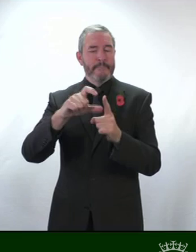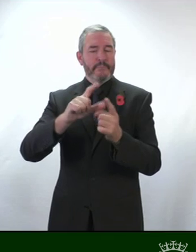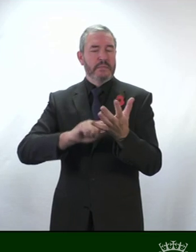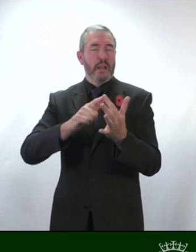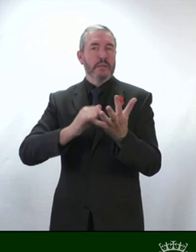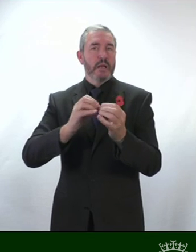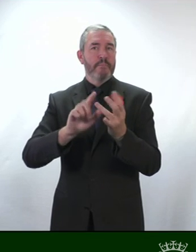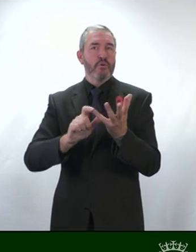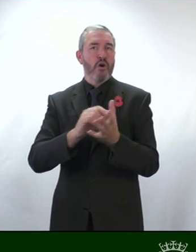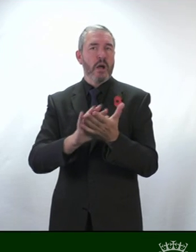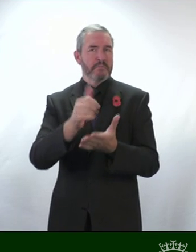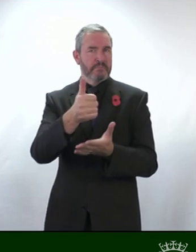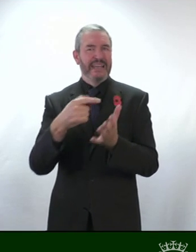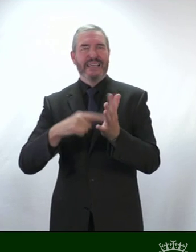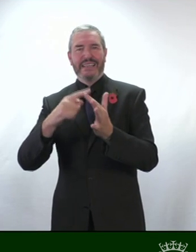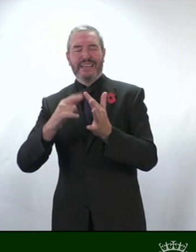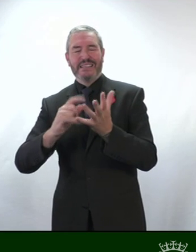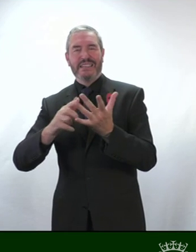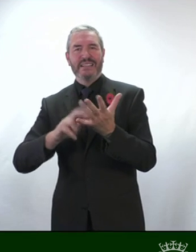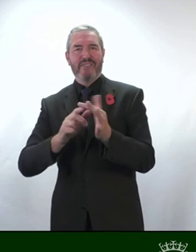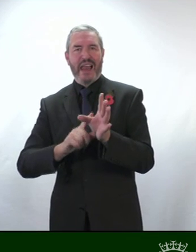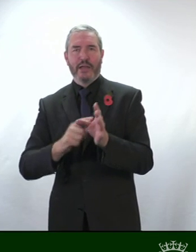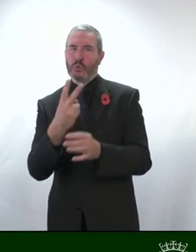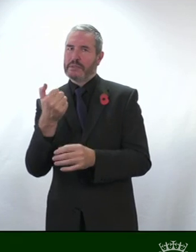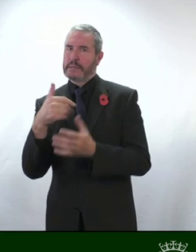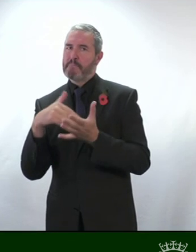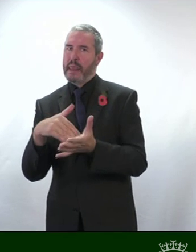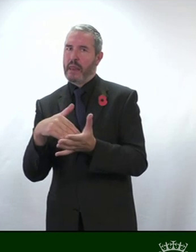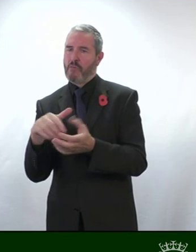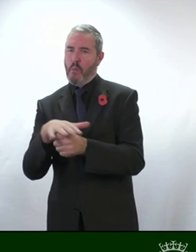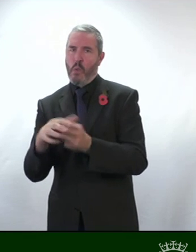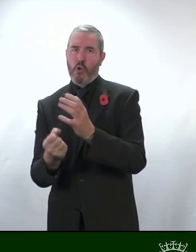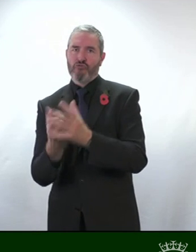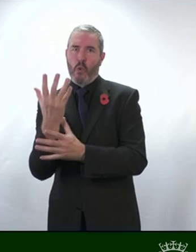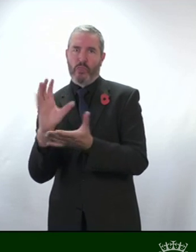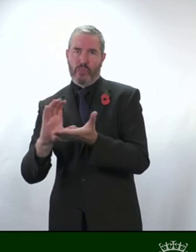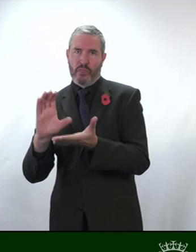I can tell him that Tees Valley is already getting £126 million from the local growth fund.